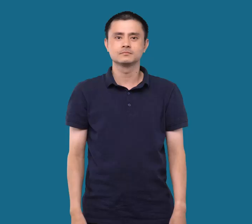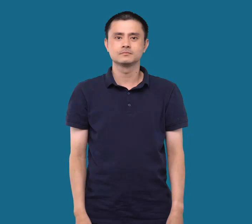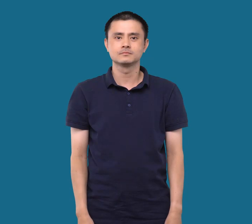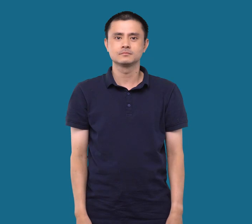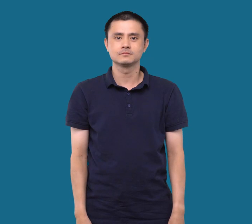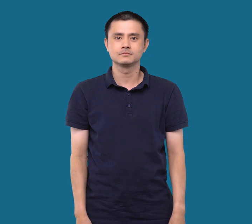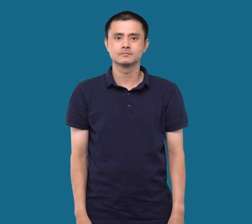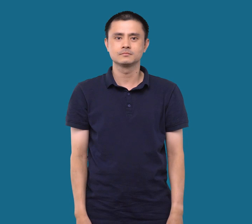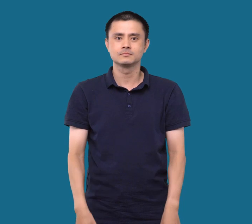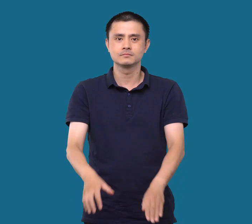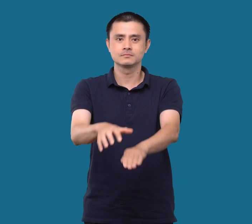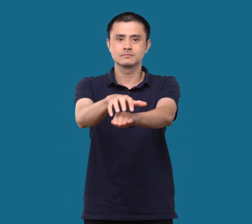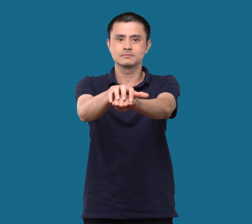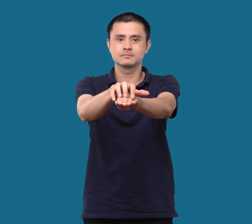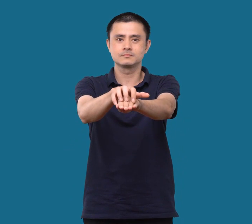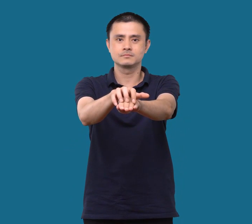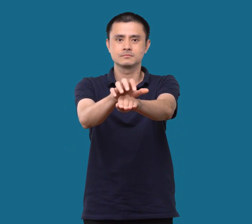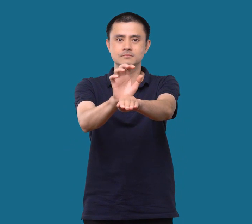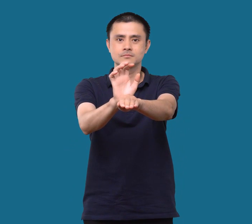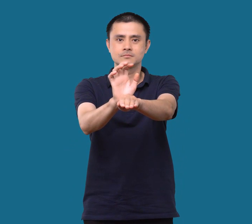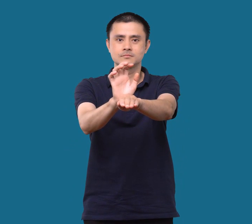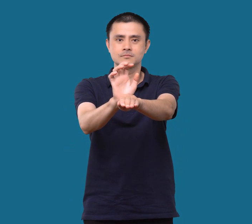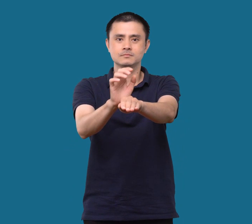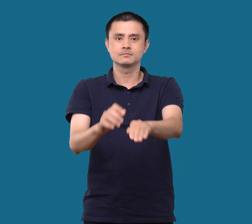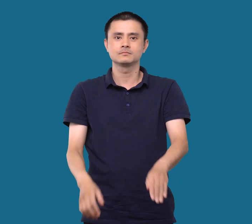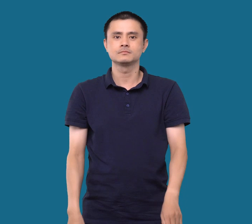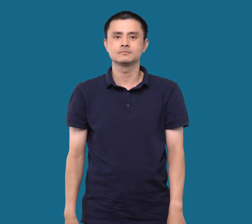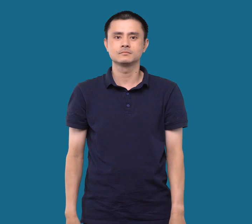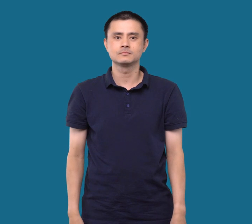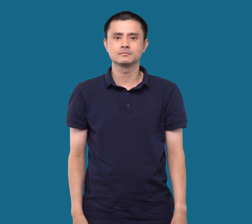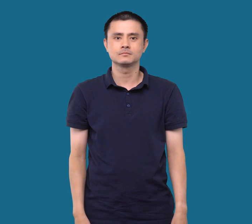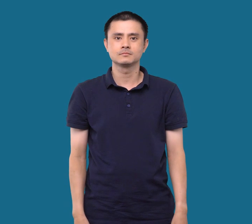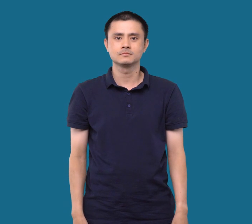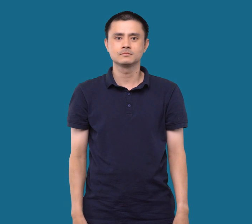mui xe